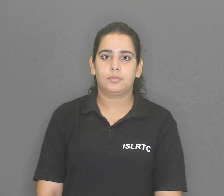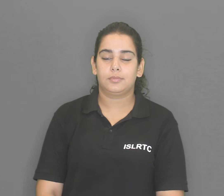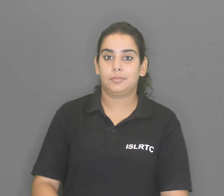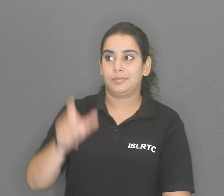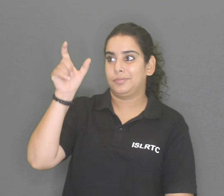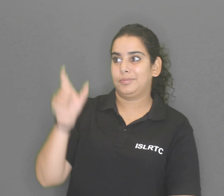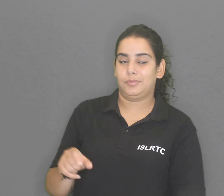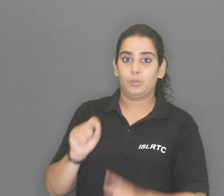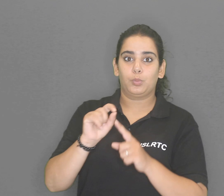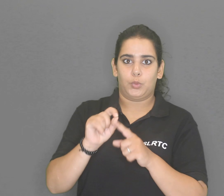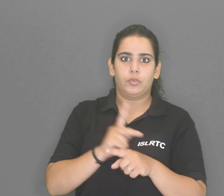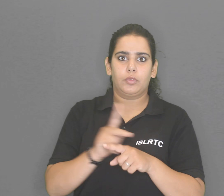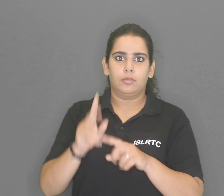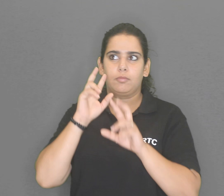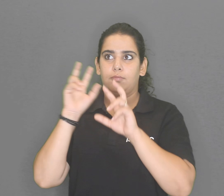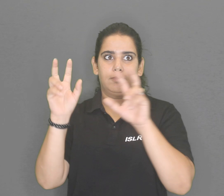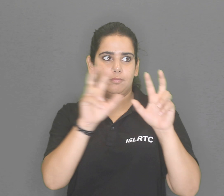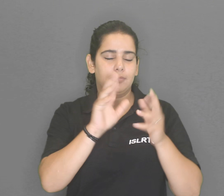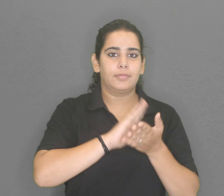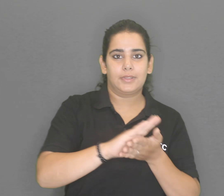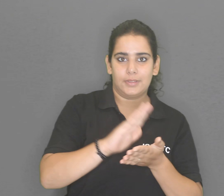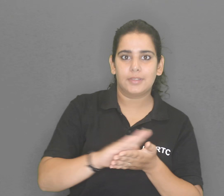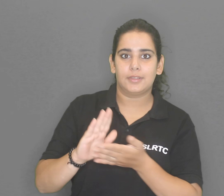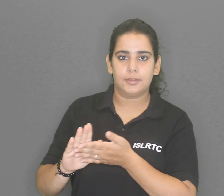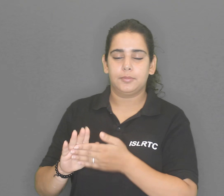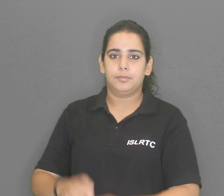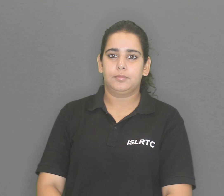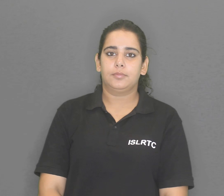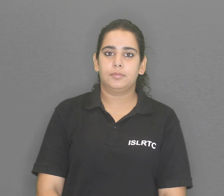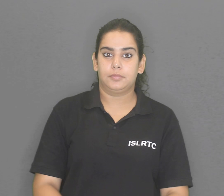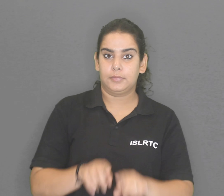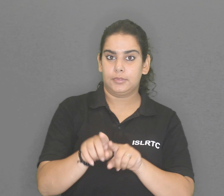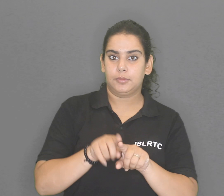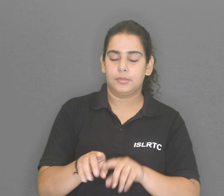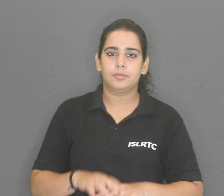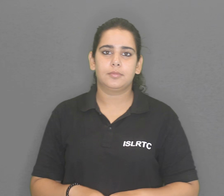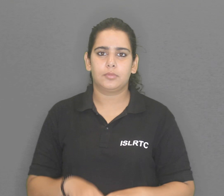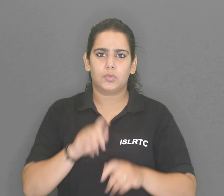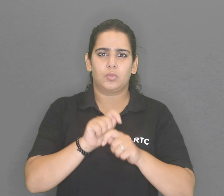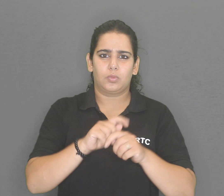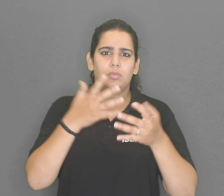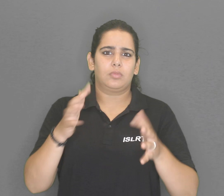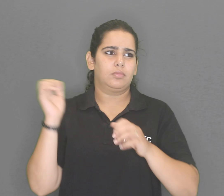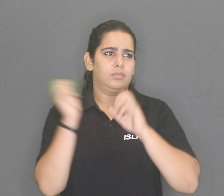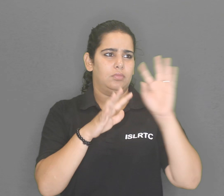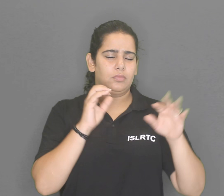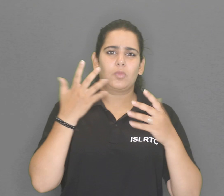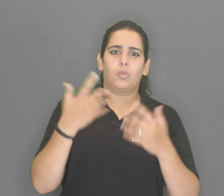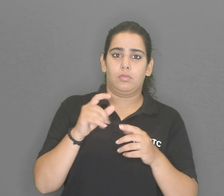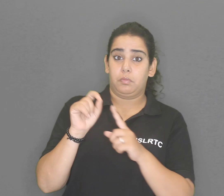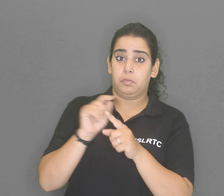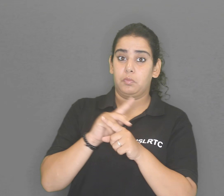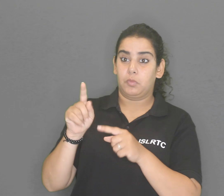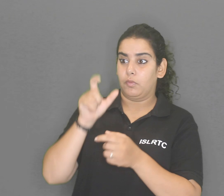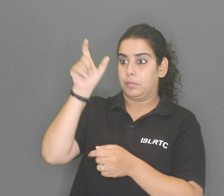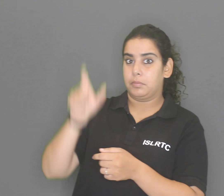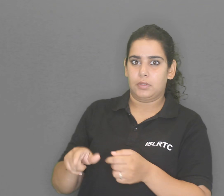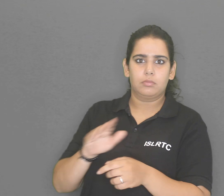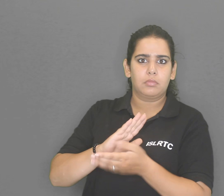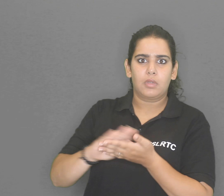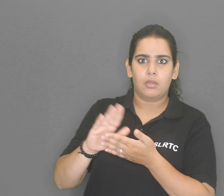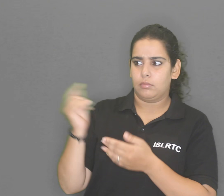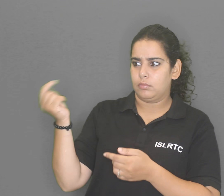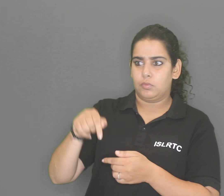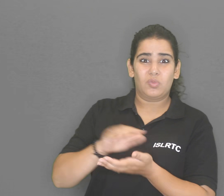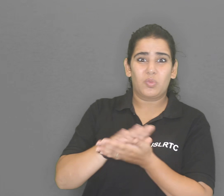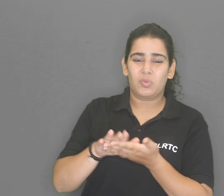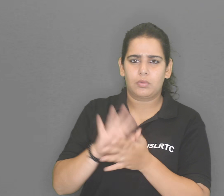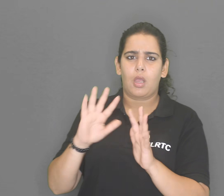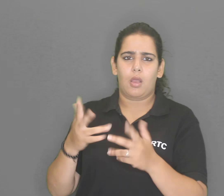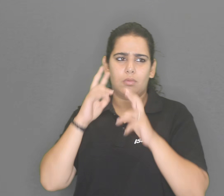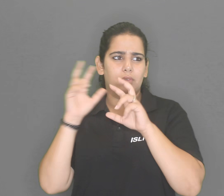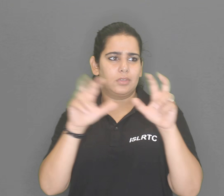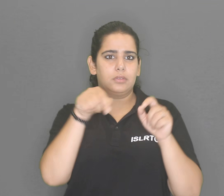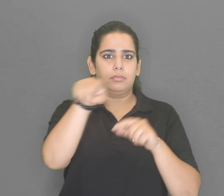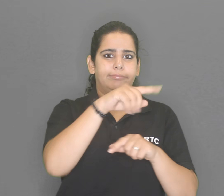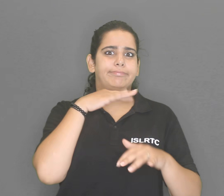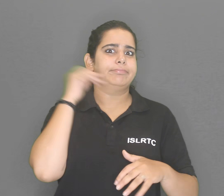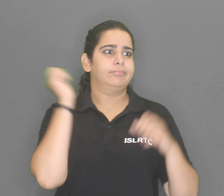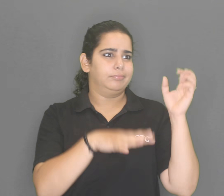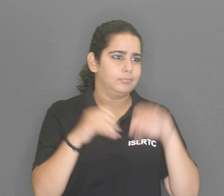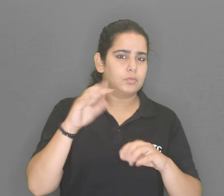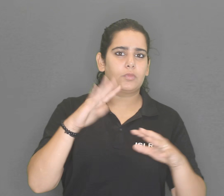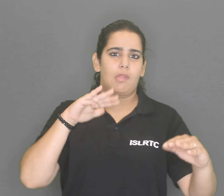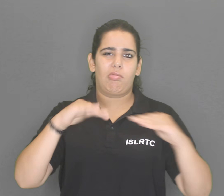Customs Clearance The process of clearing goods through customs at an international border, involving the payment of duties and compliance with regulations